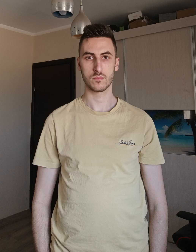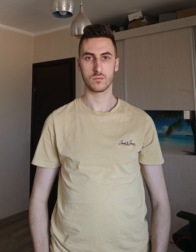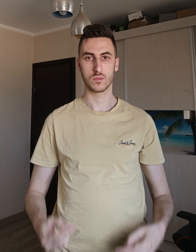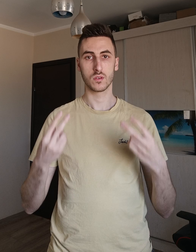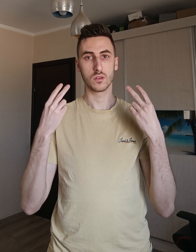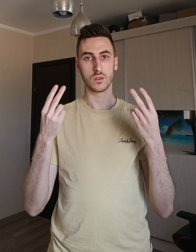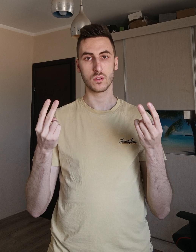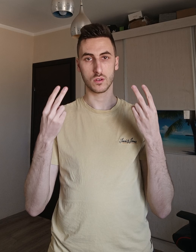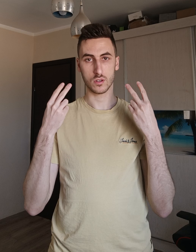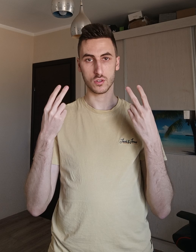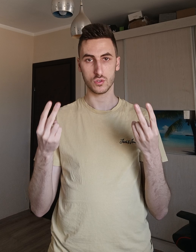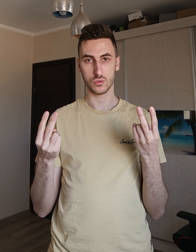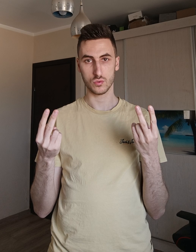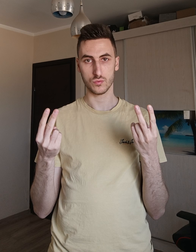חשוב